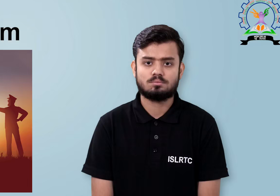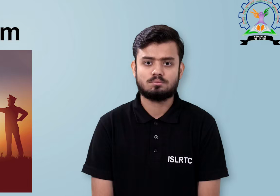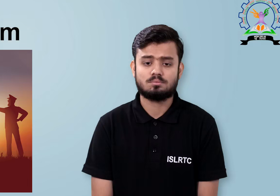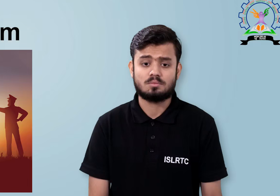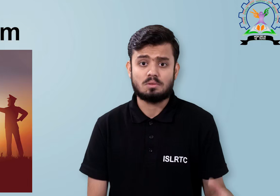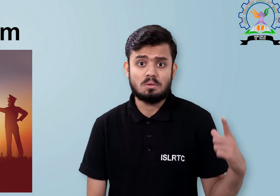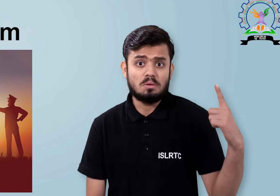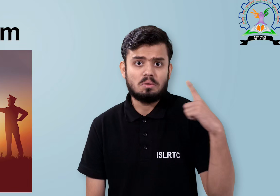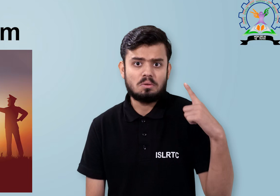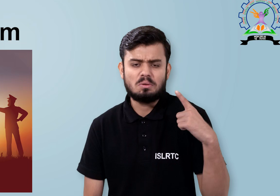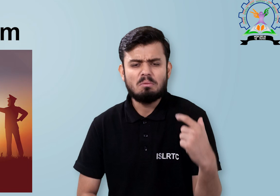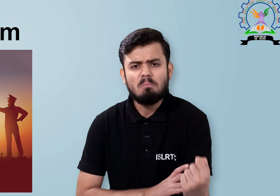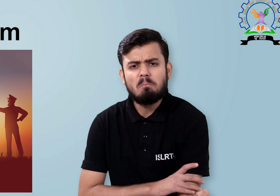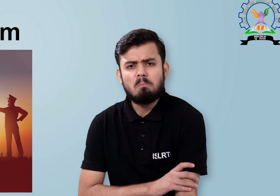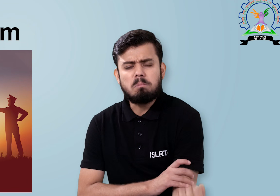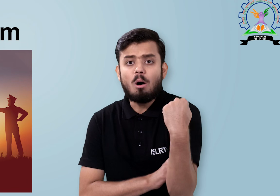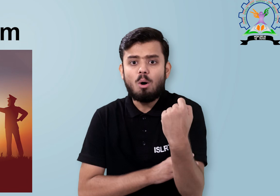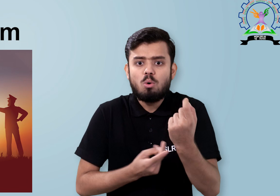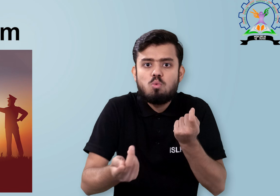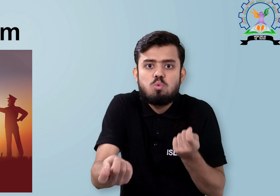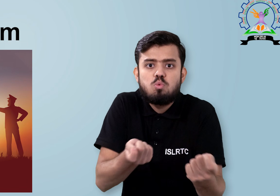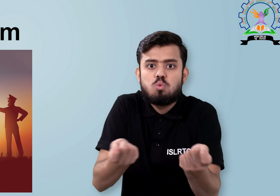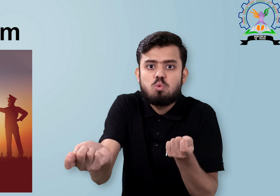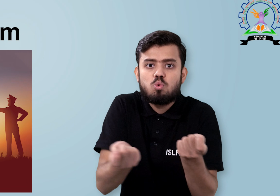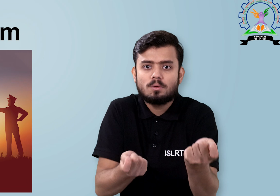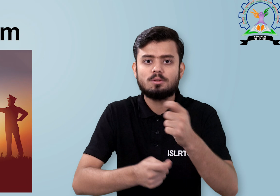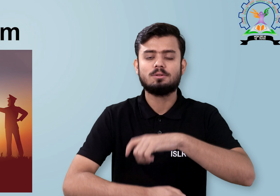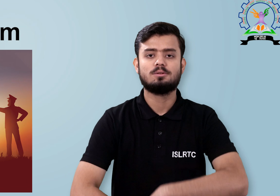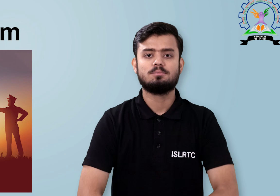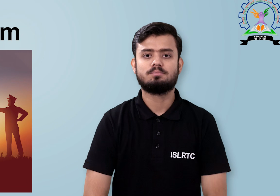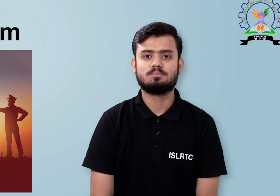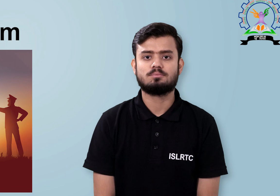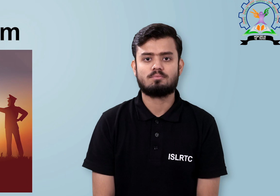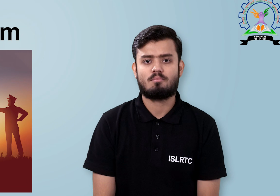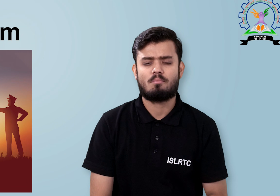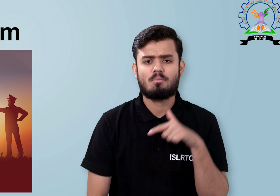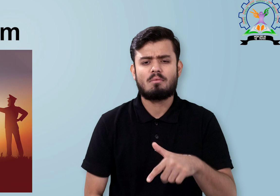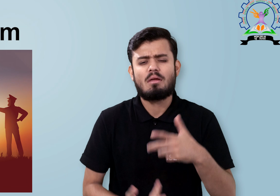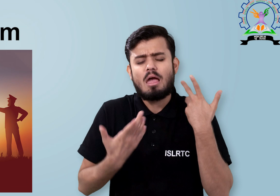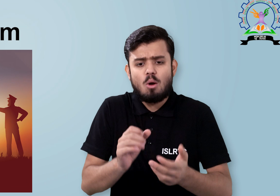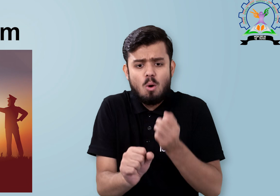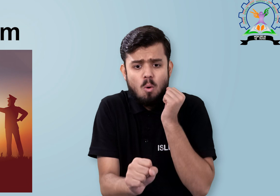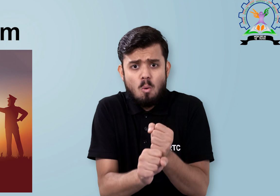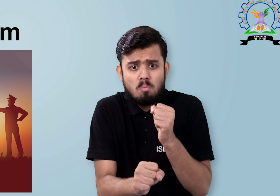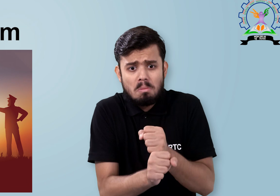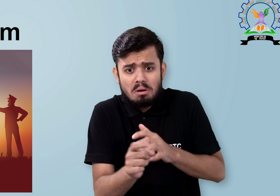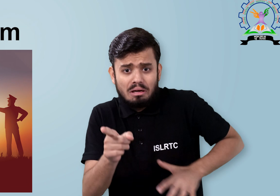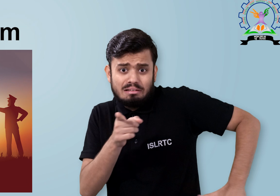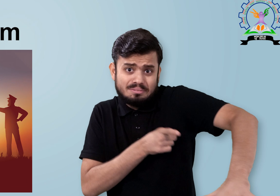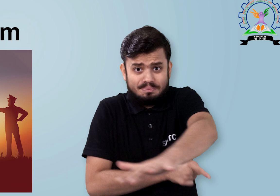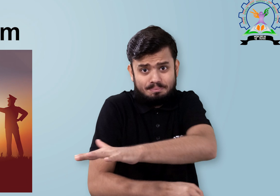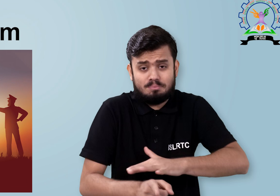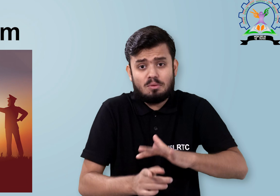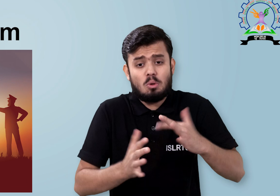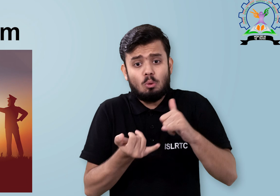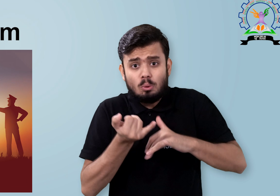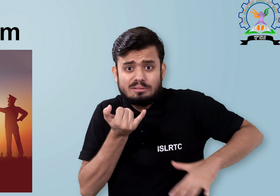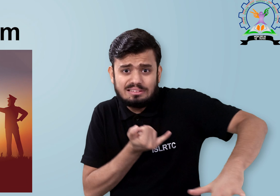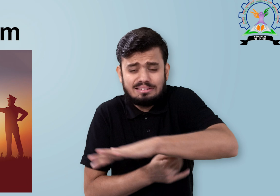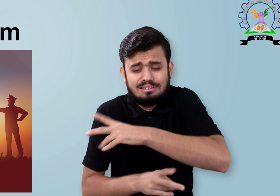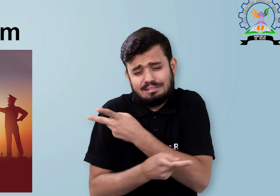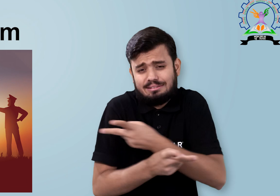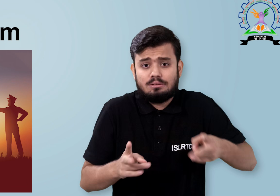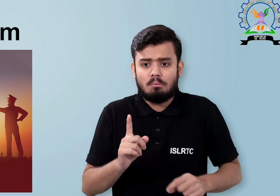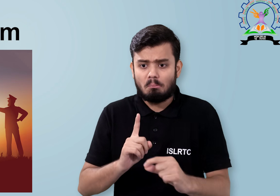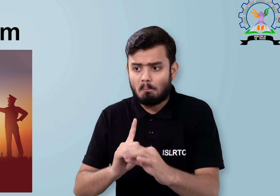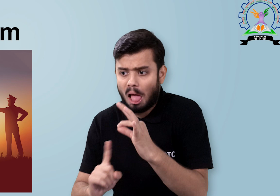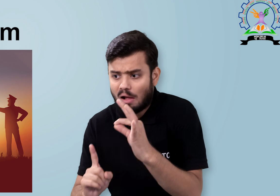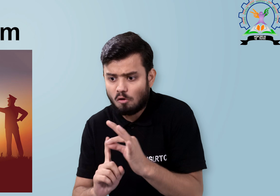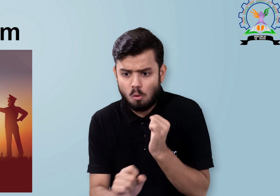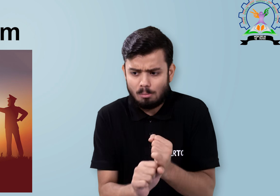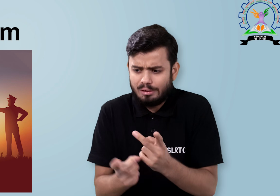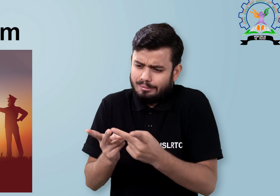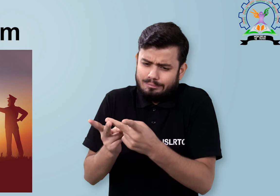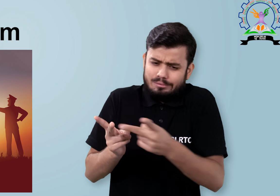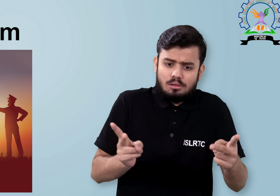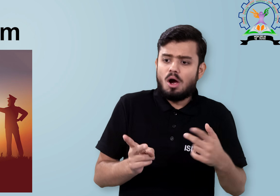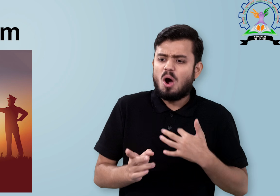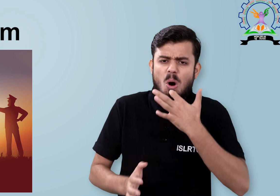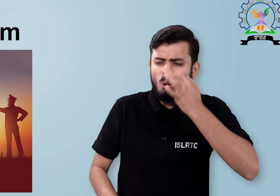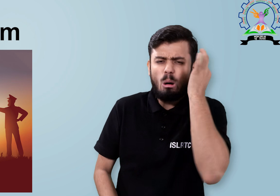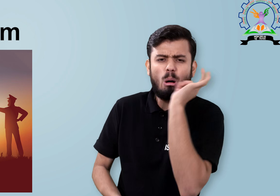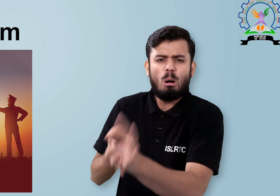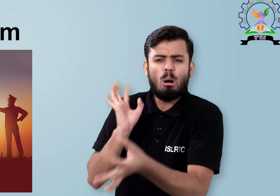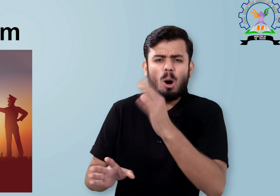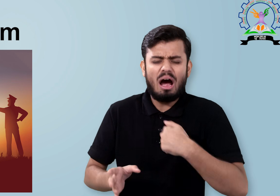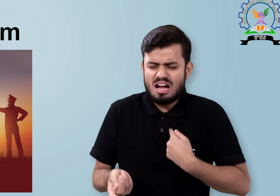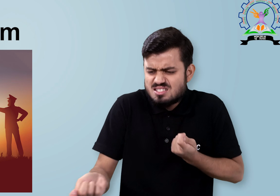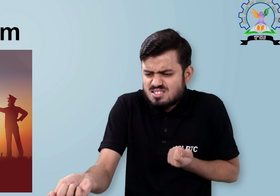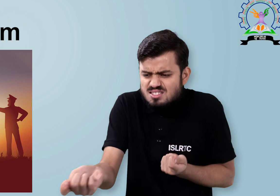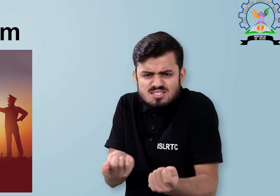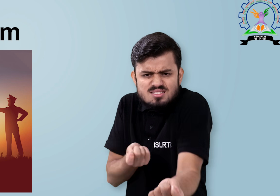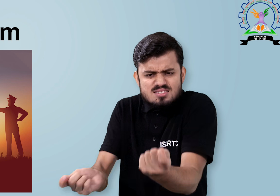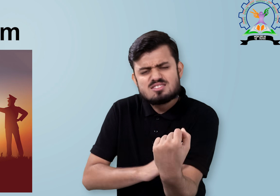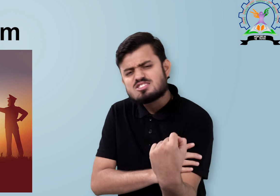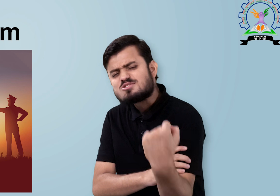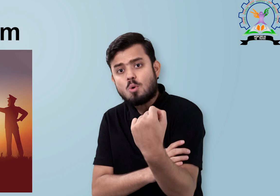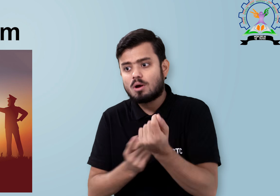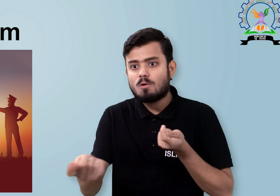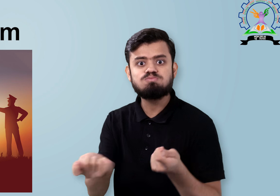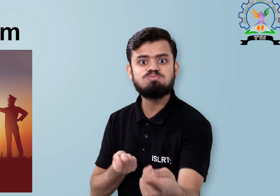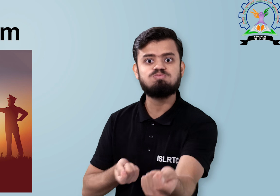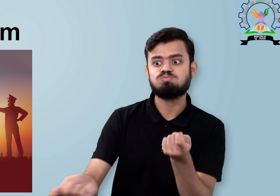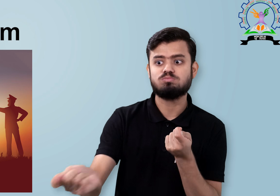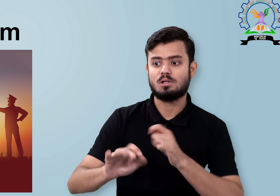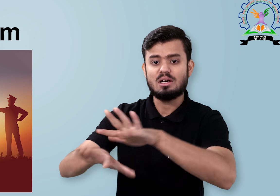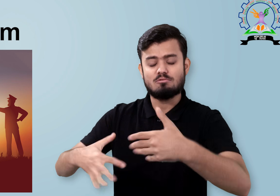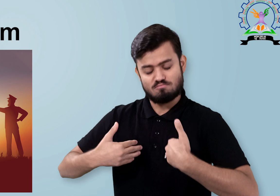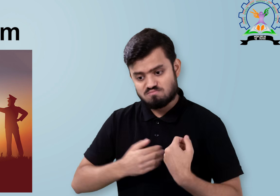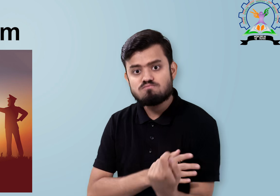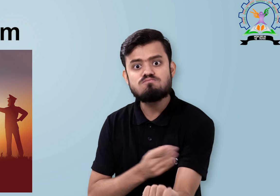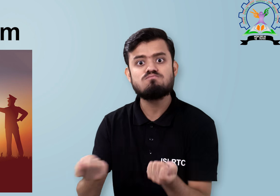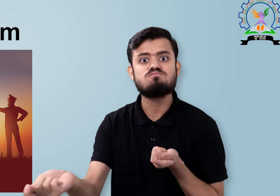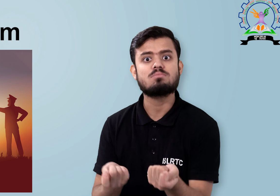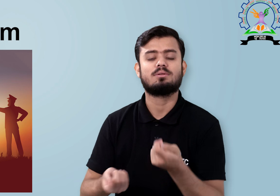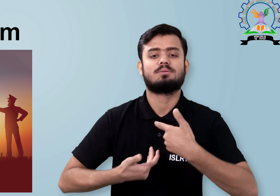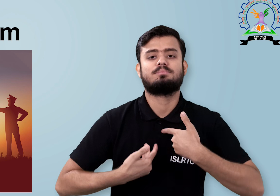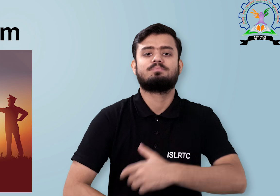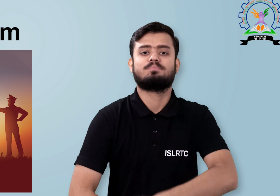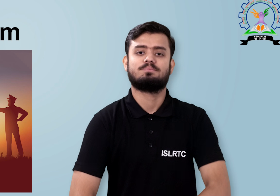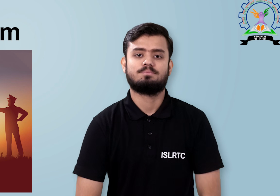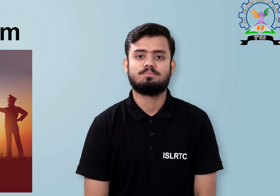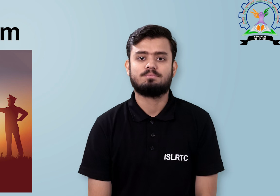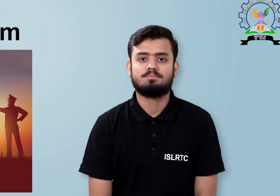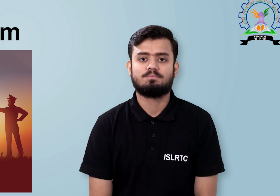Totalitarianism A system of government where the state holds total authority over society.